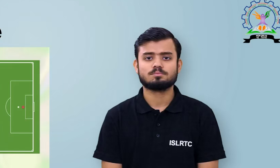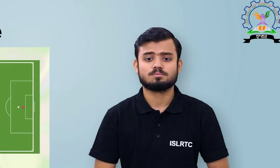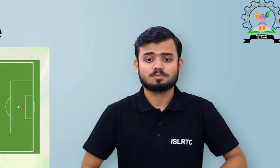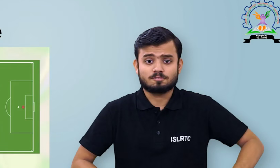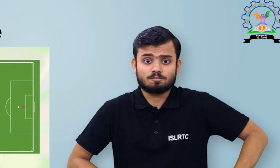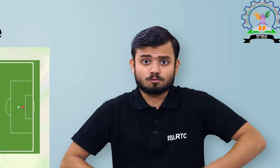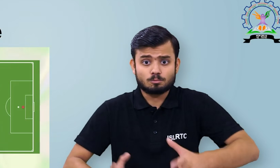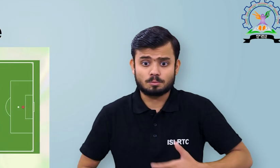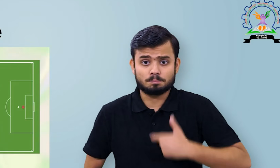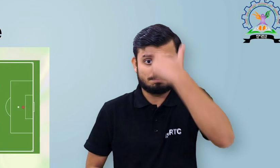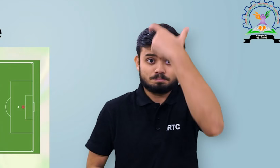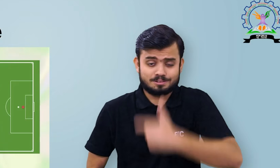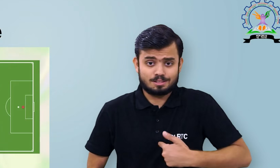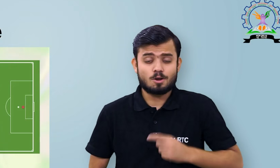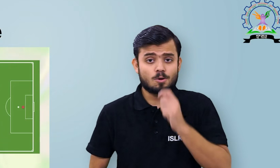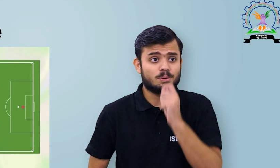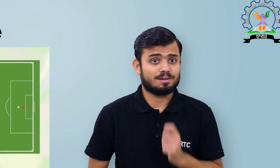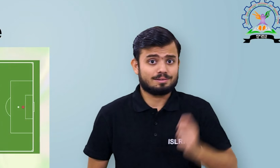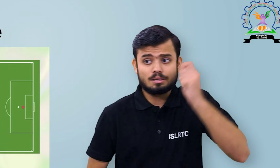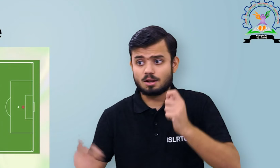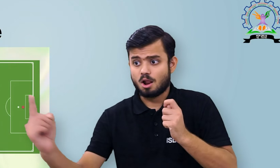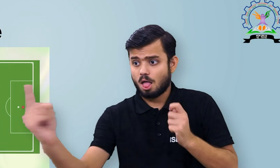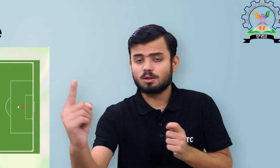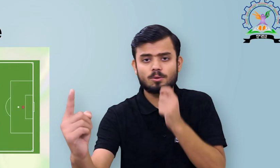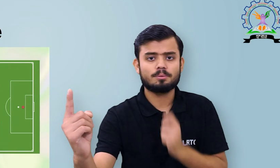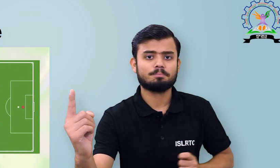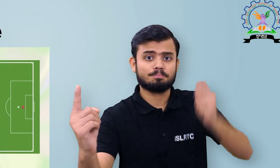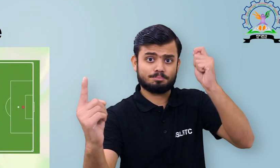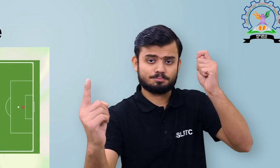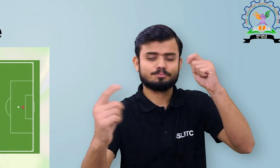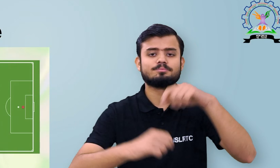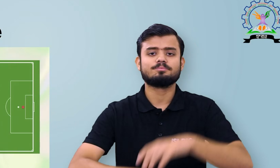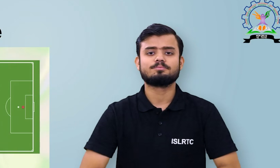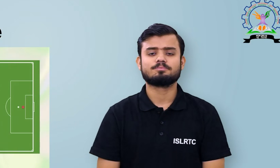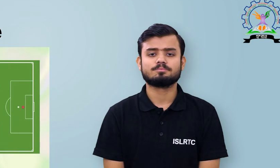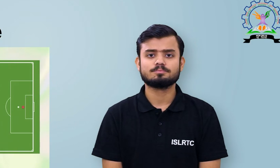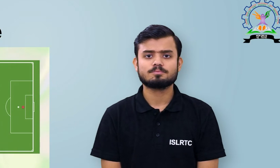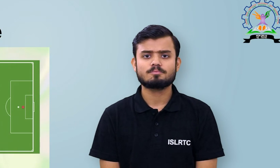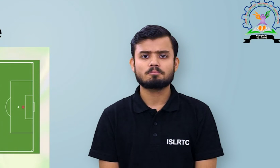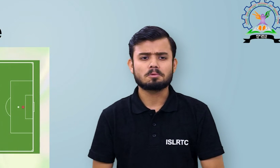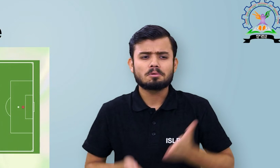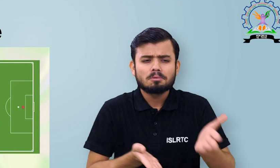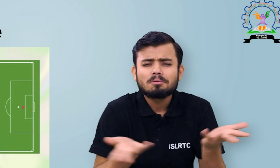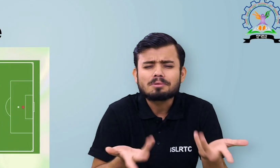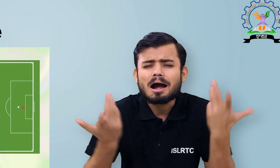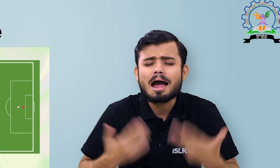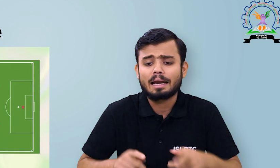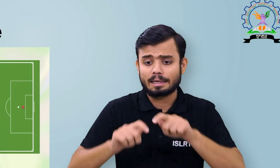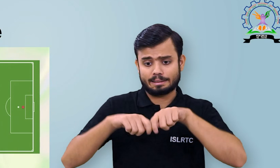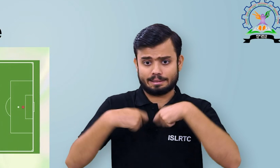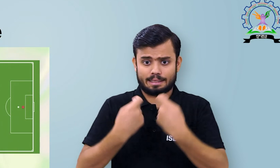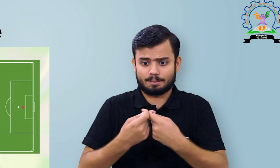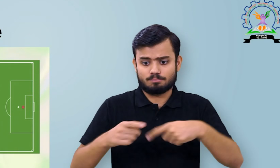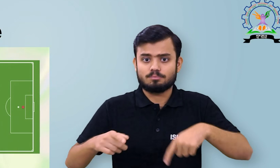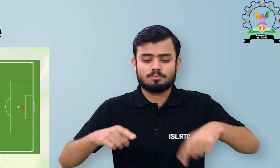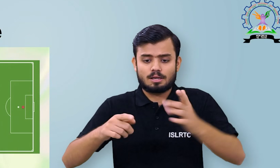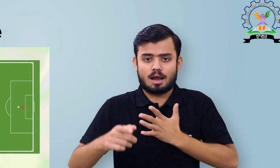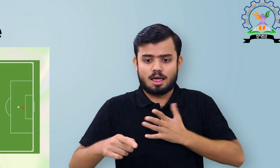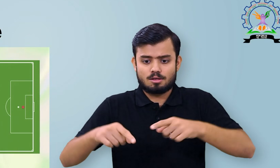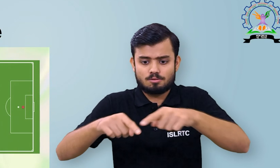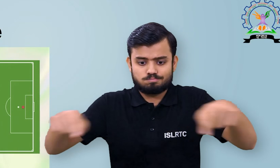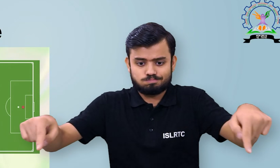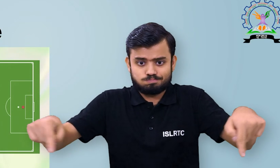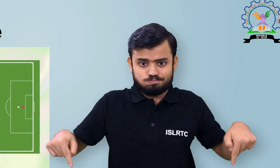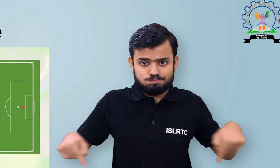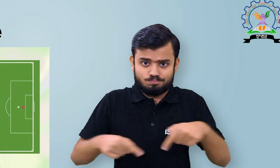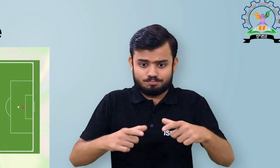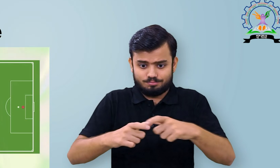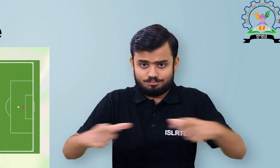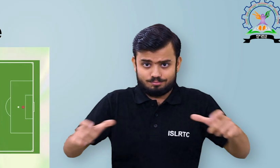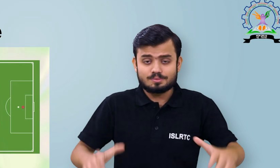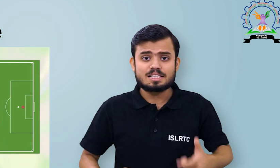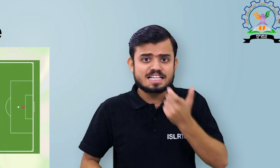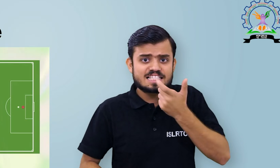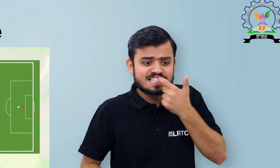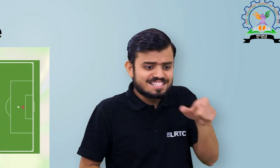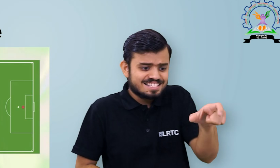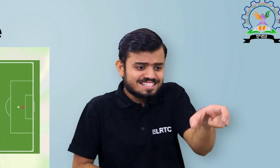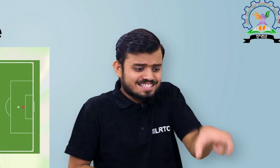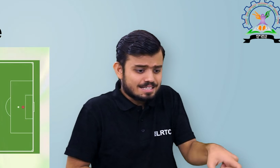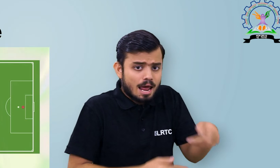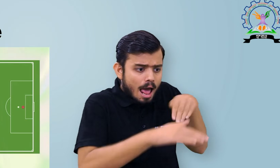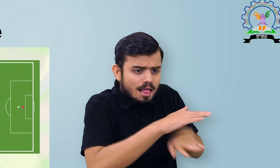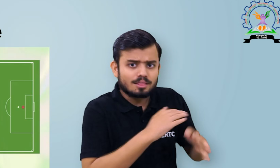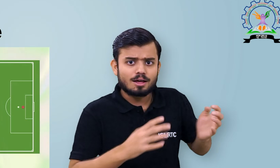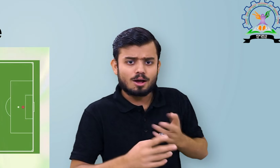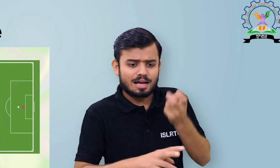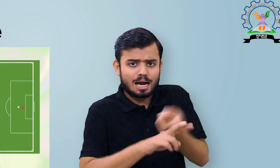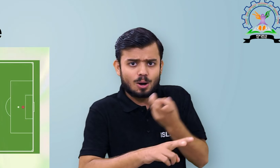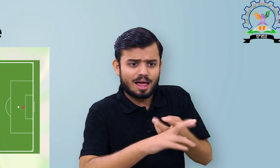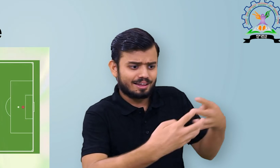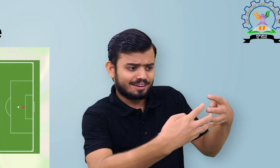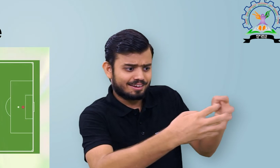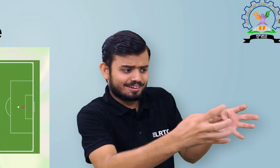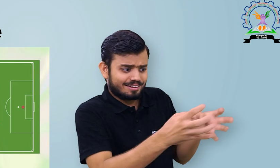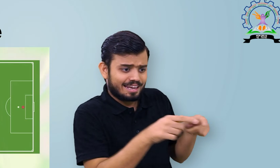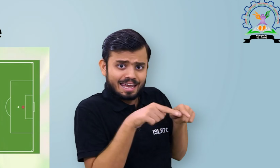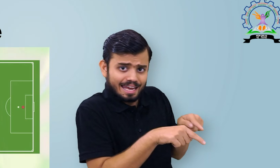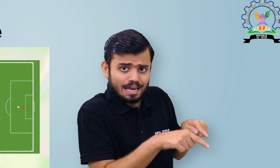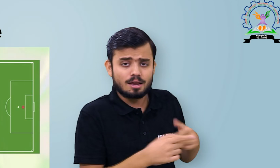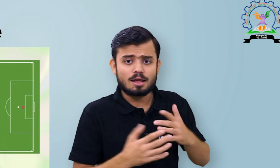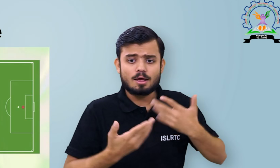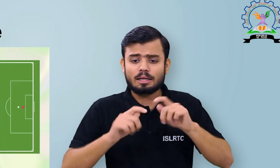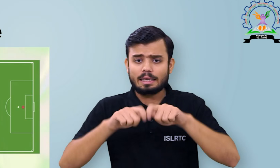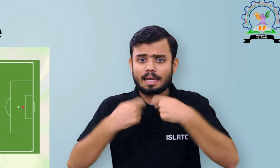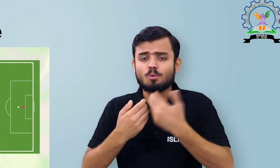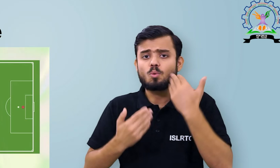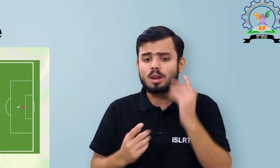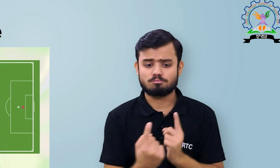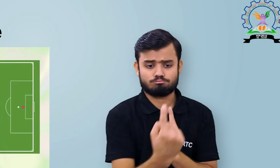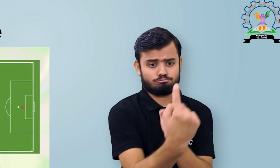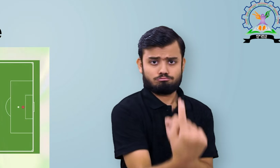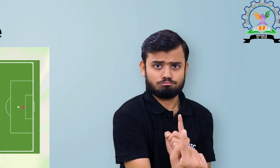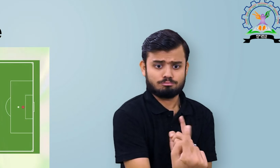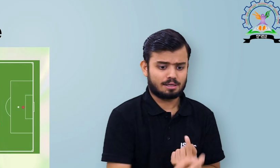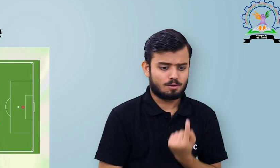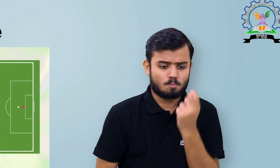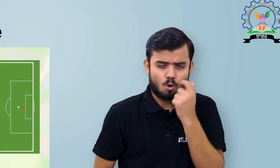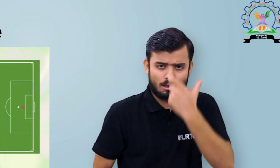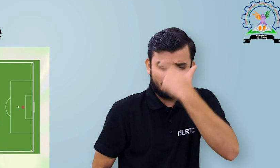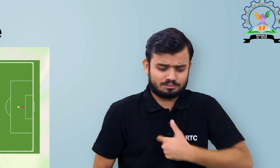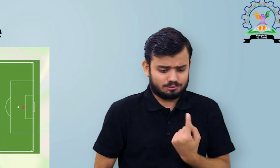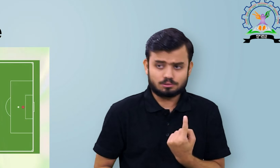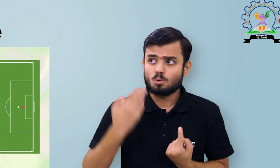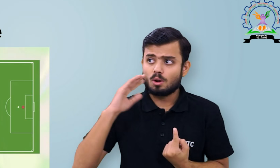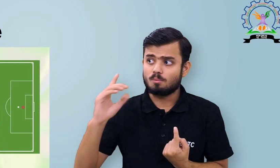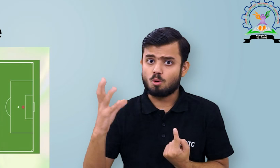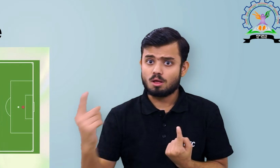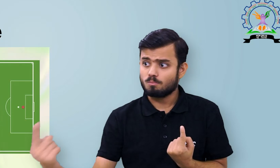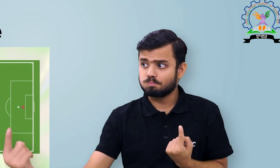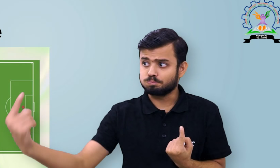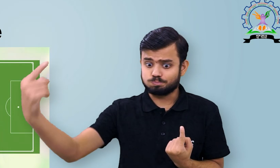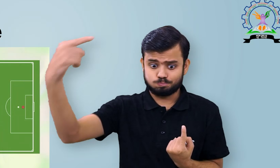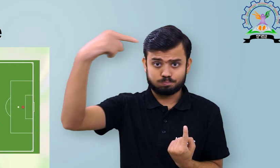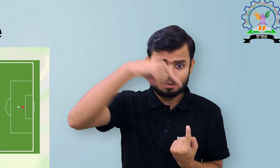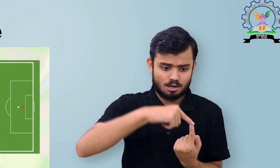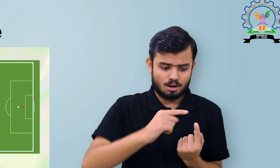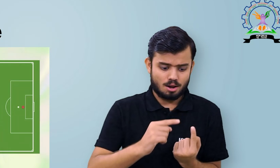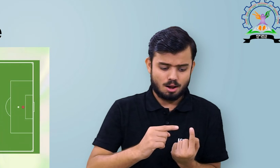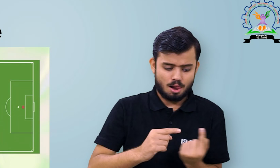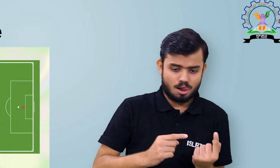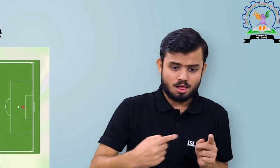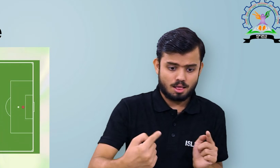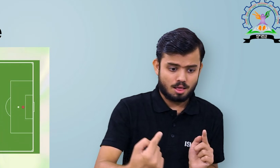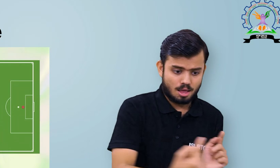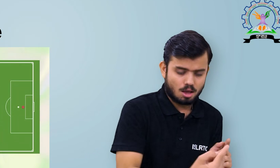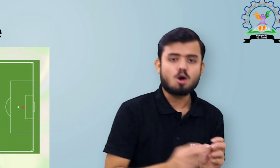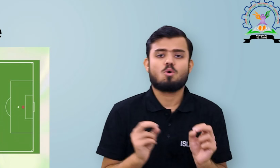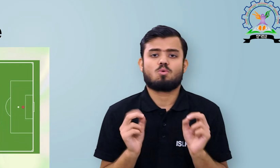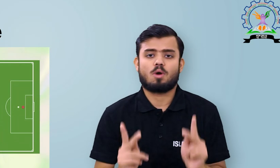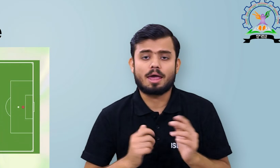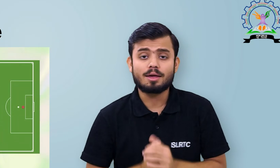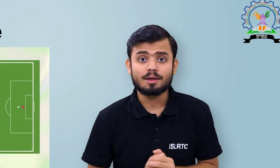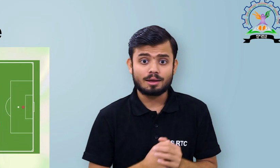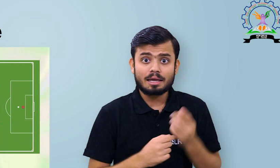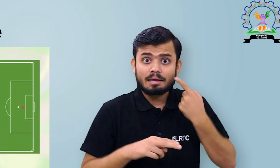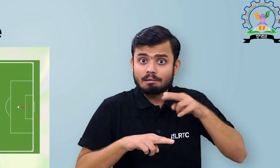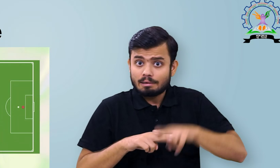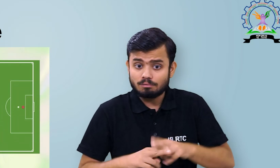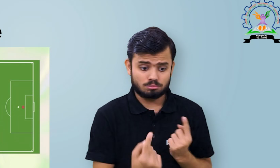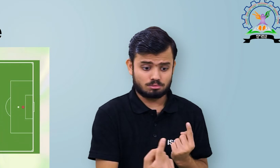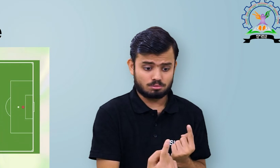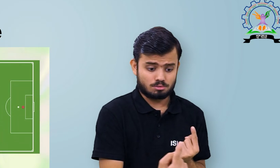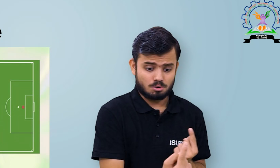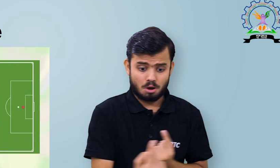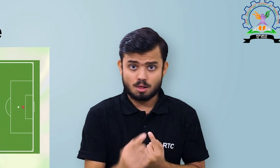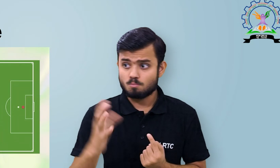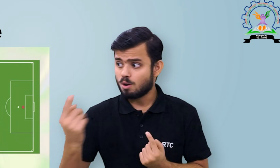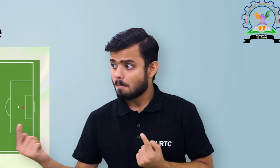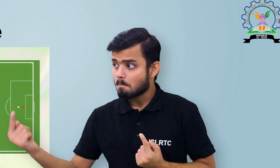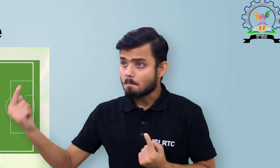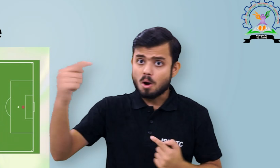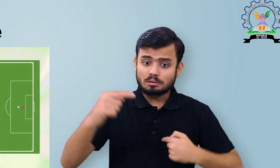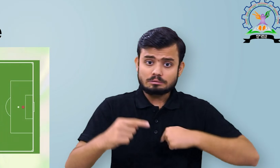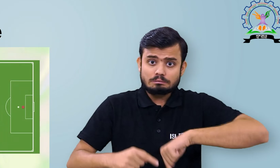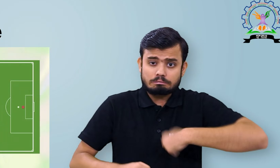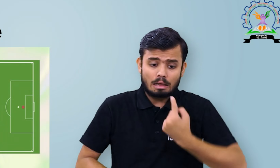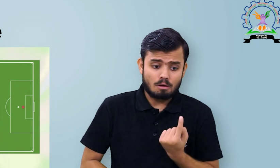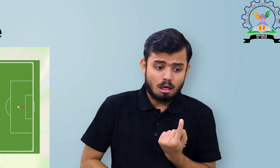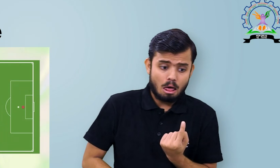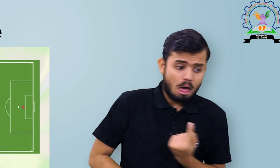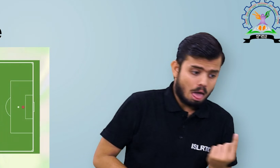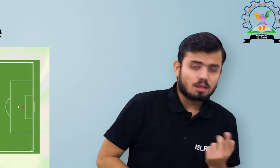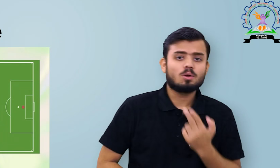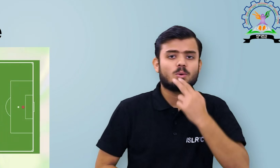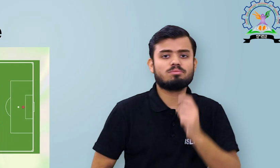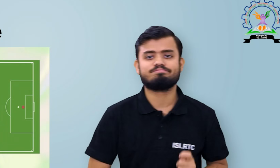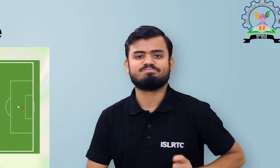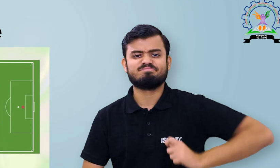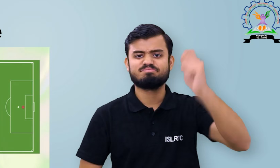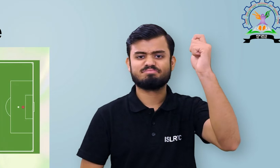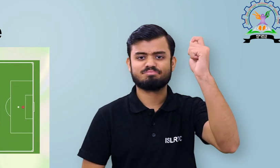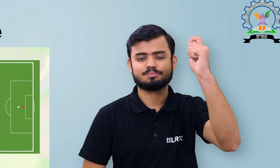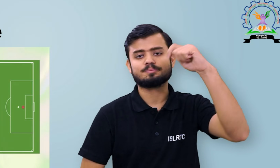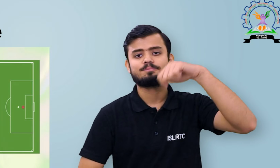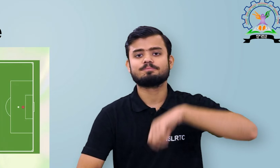Off Side A player in an offside position at the moment the ball is played or touched by a team- mate is only penalised on becoming involved in active play.